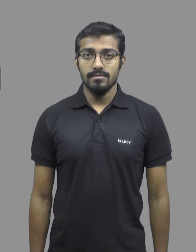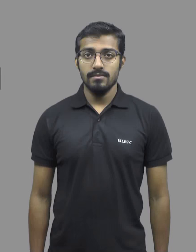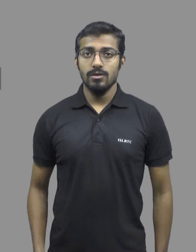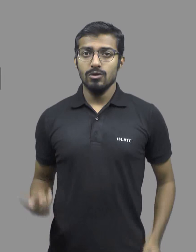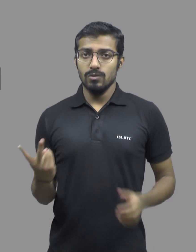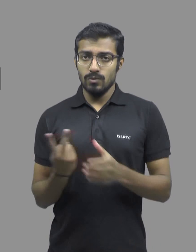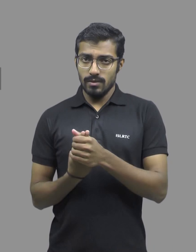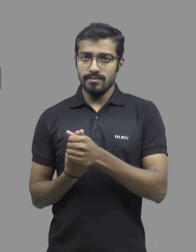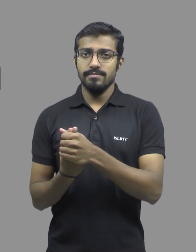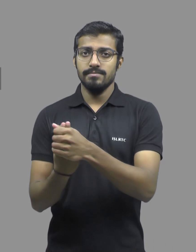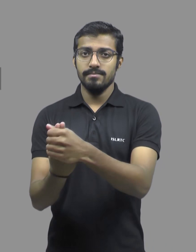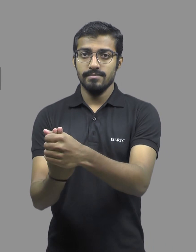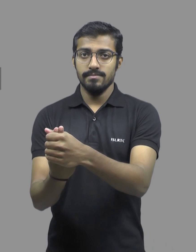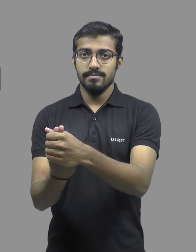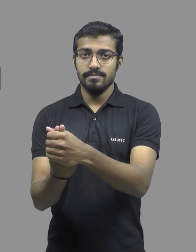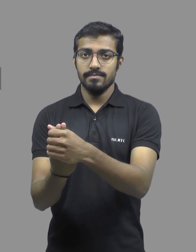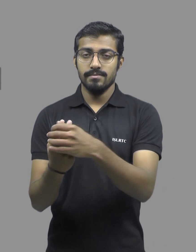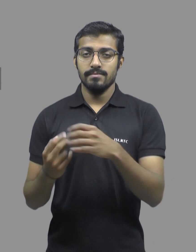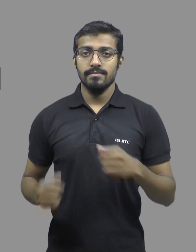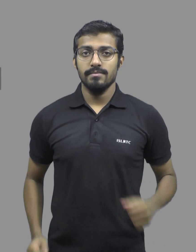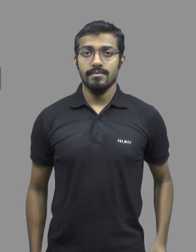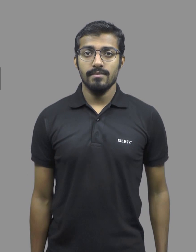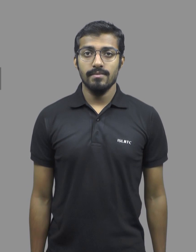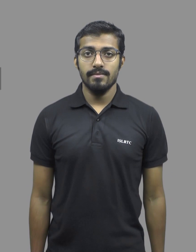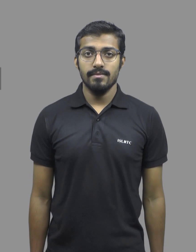Accompany